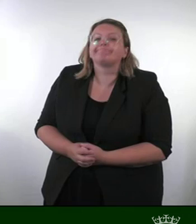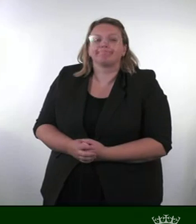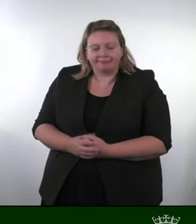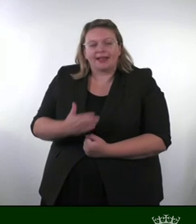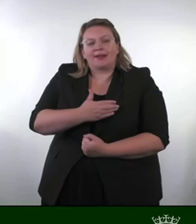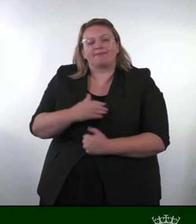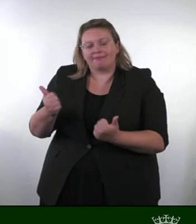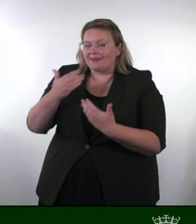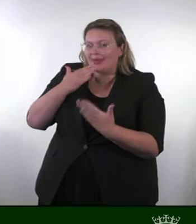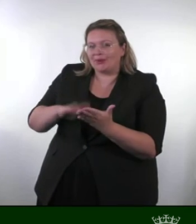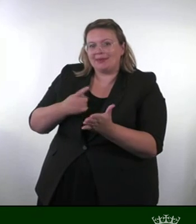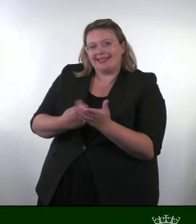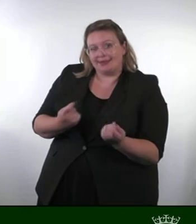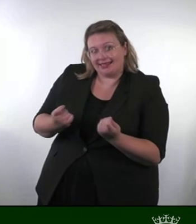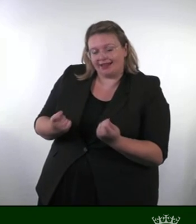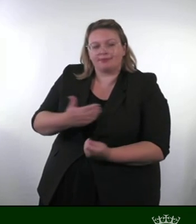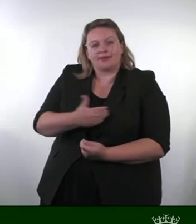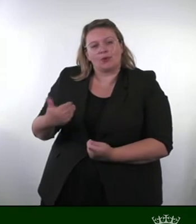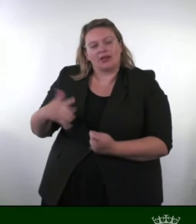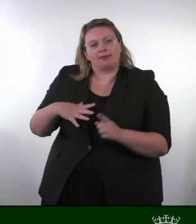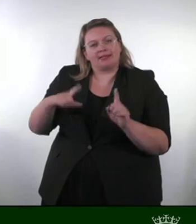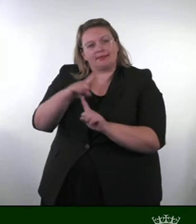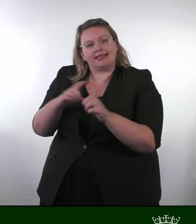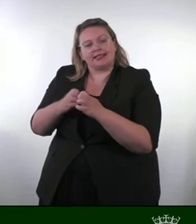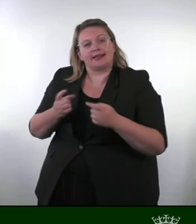This morning, I had meetings with ministerial colleagues and others.